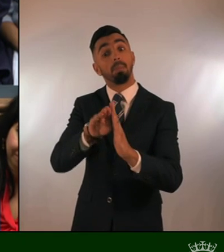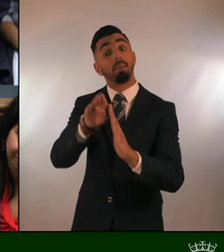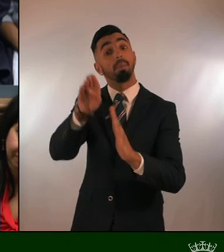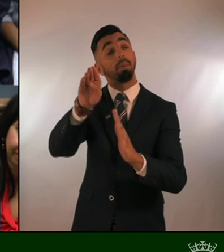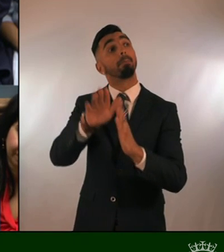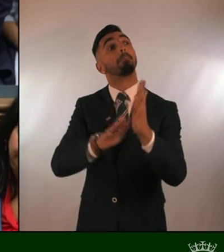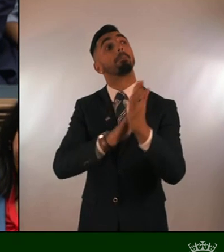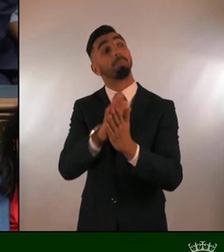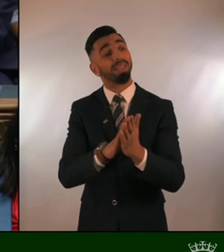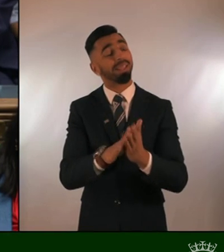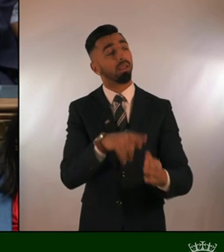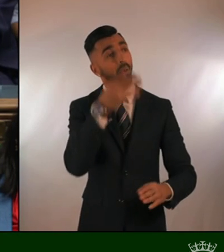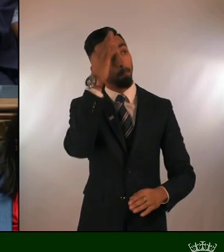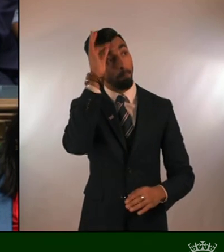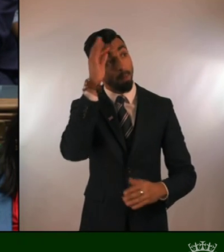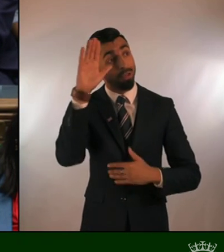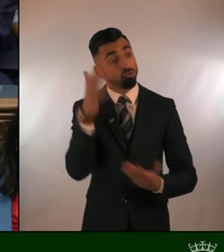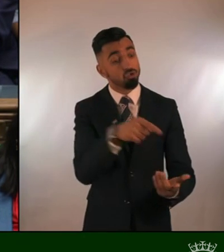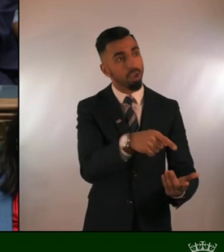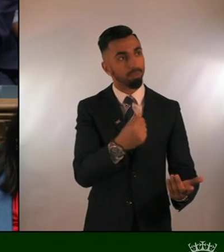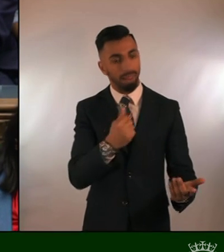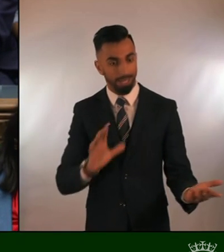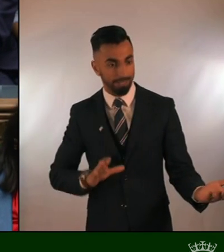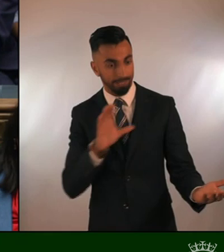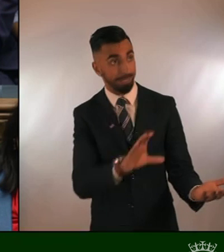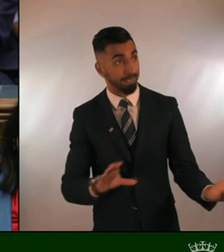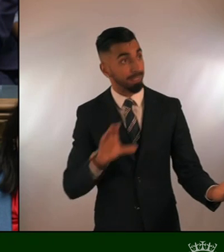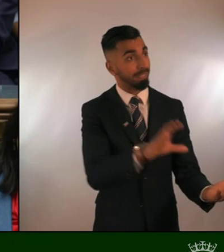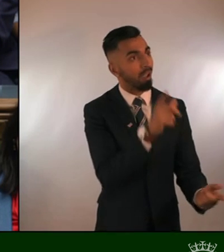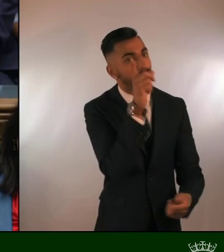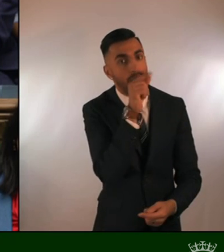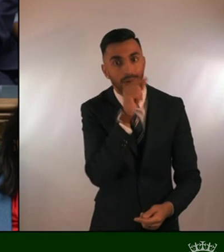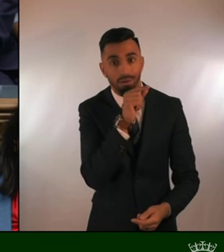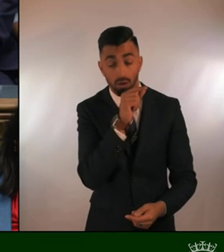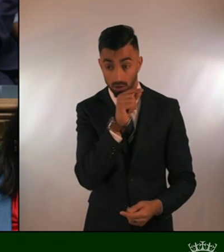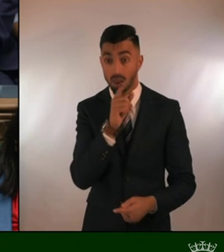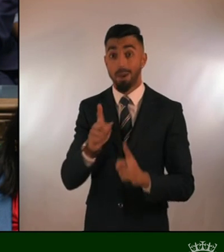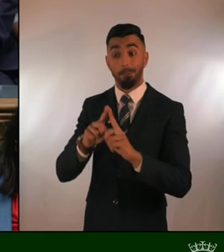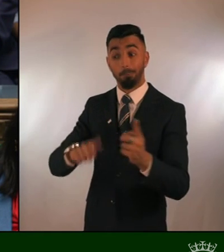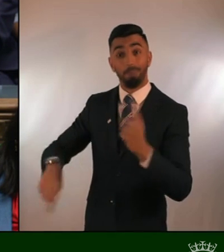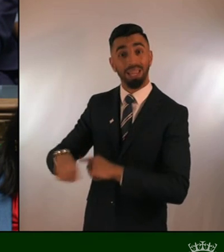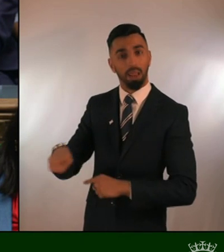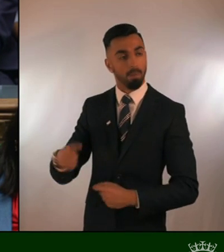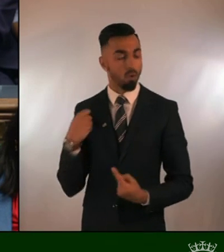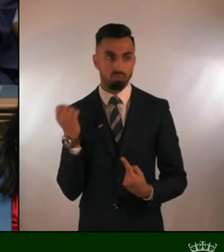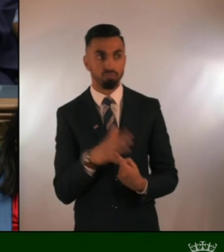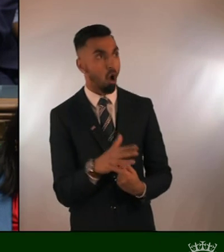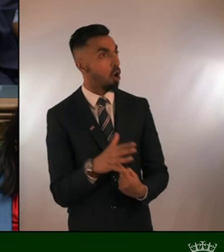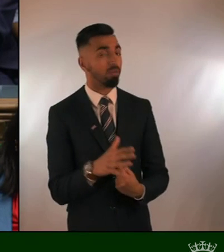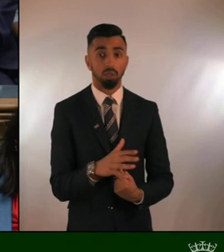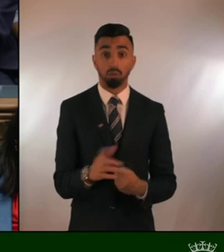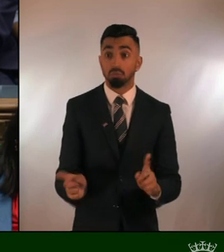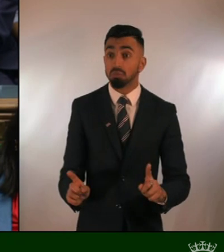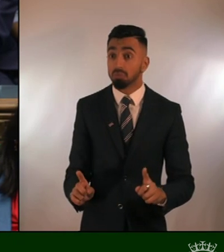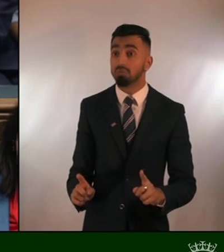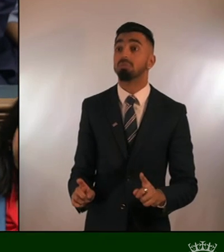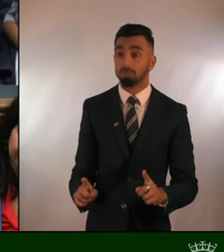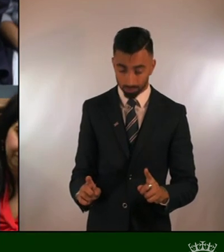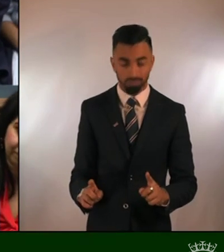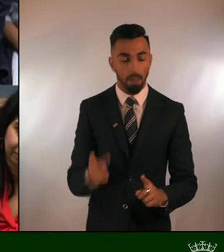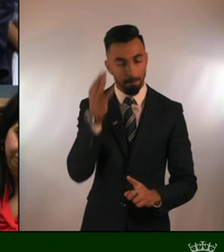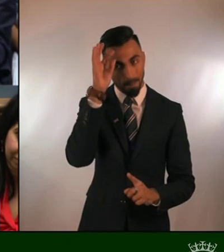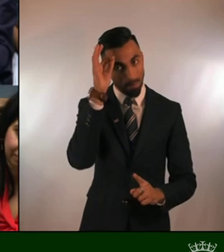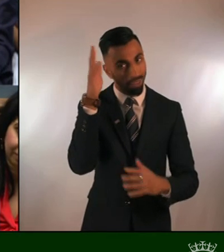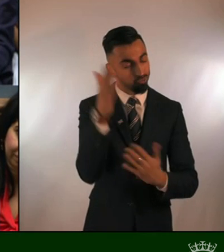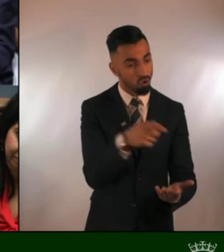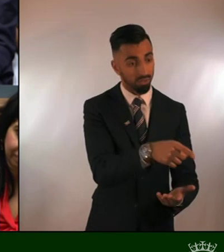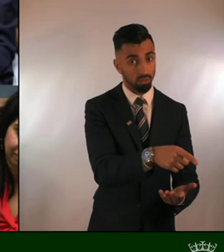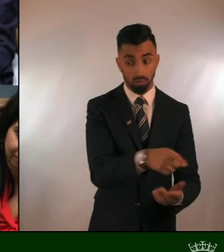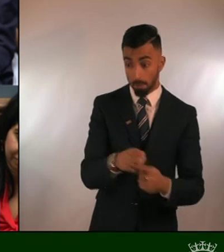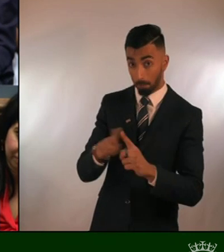And only by investing in our public services, the people’s priority, can we send a clear message to those who rely on them: you are our priority.